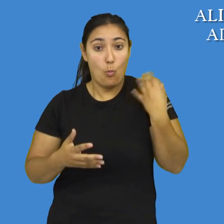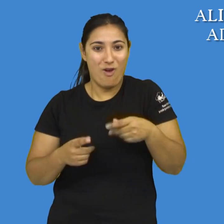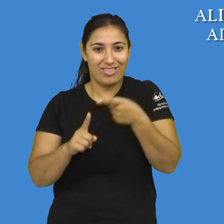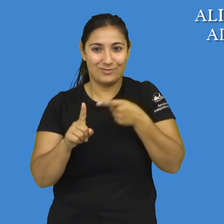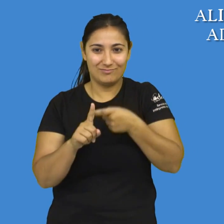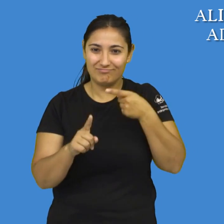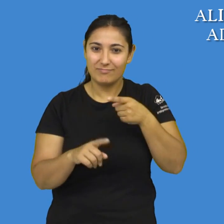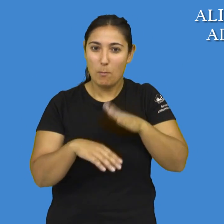usar